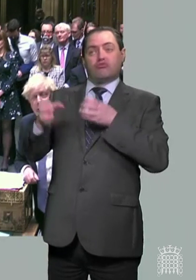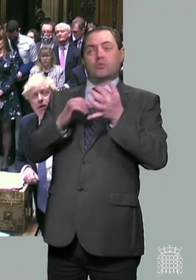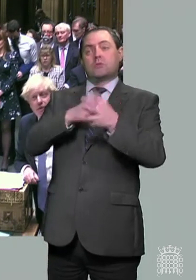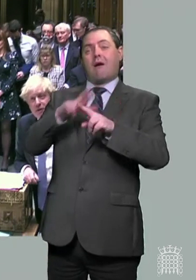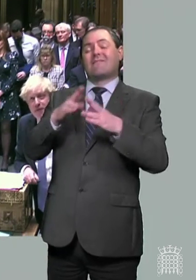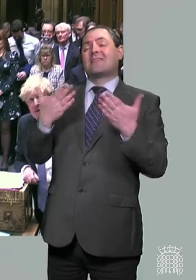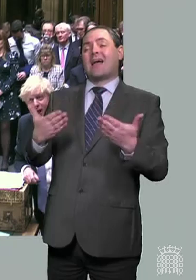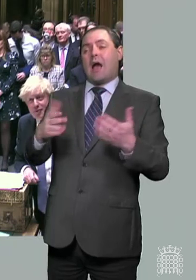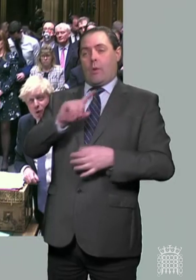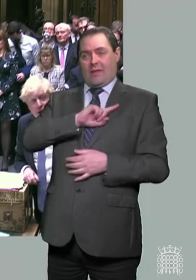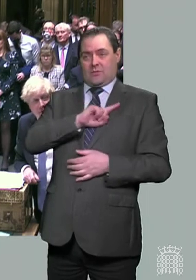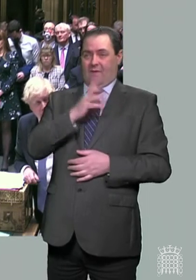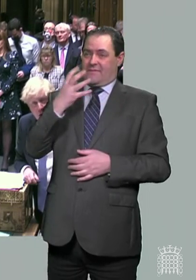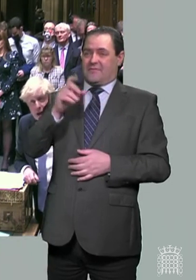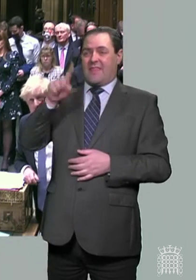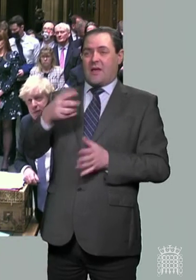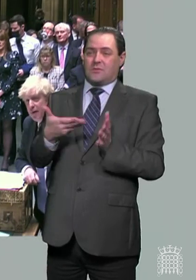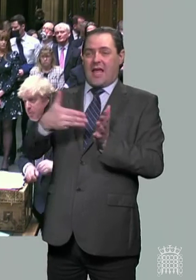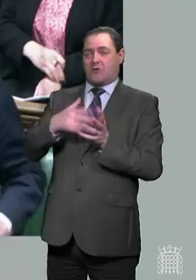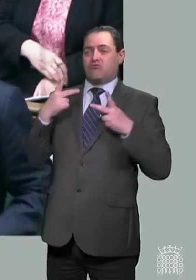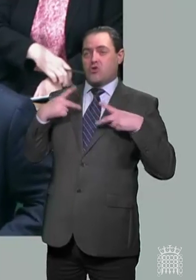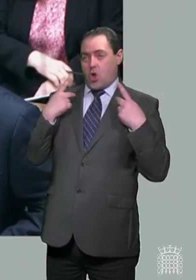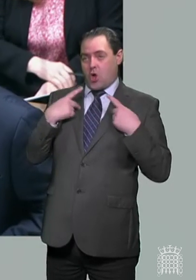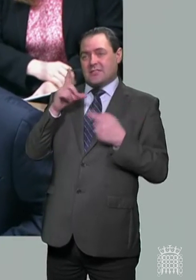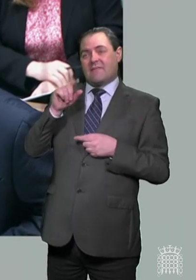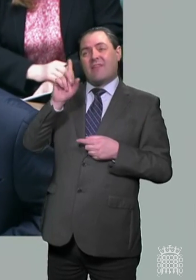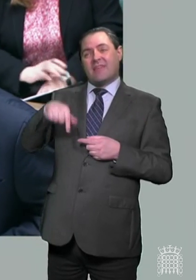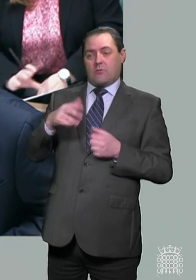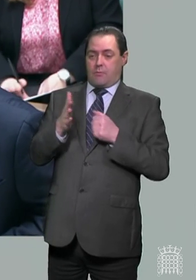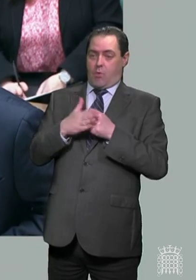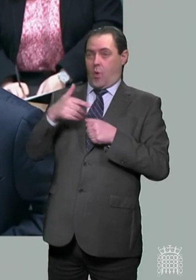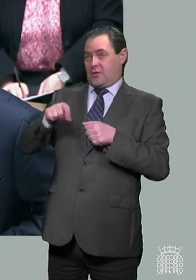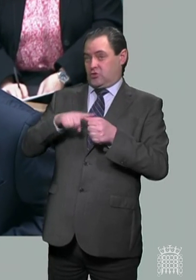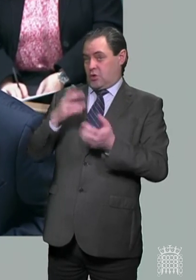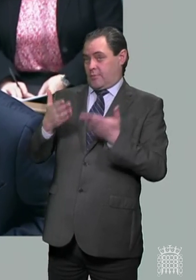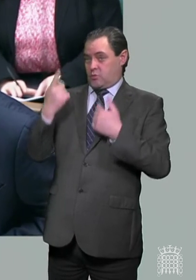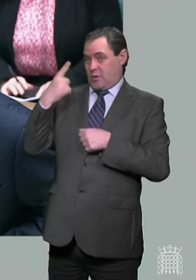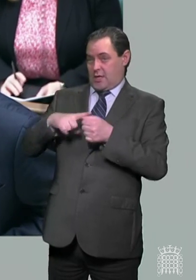That is why we are recruiting 50,000 more nurses. There are 11,000 more this year than there were last year.